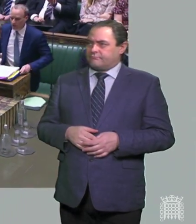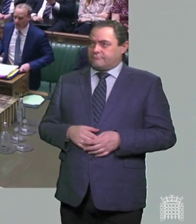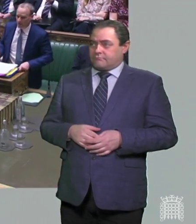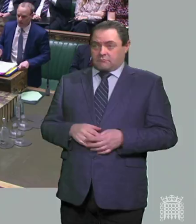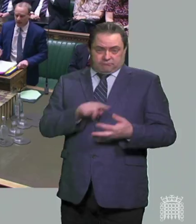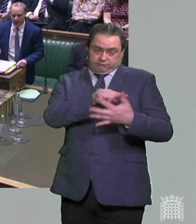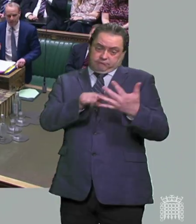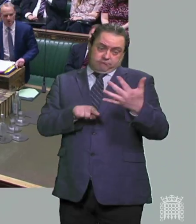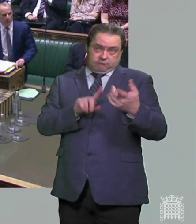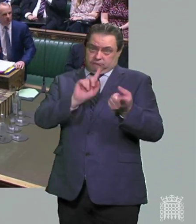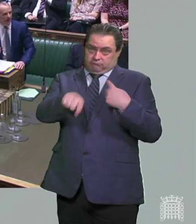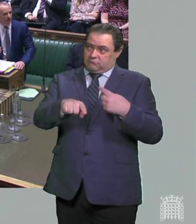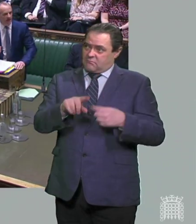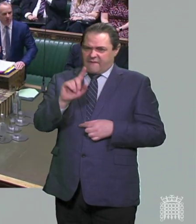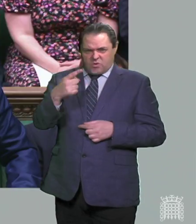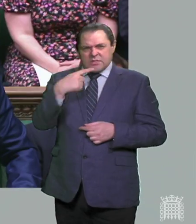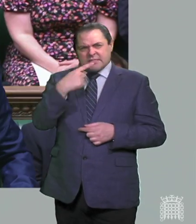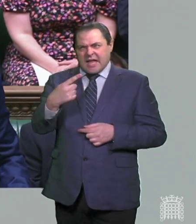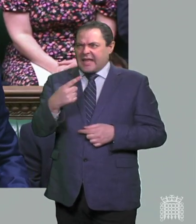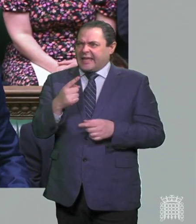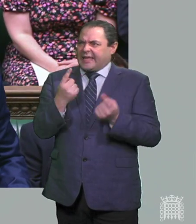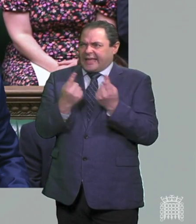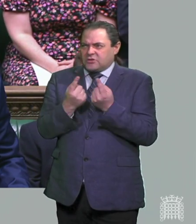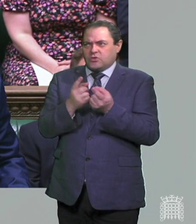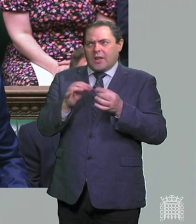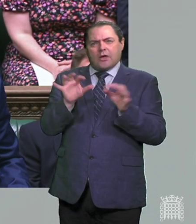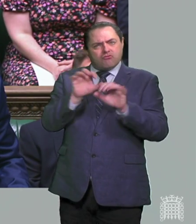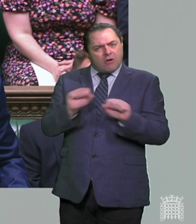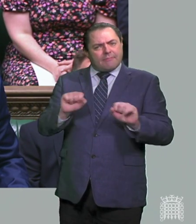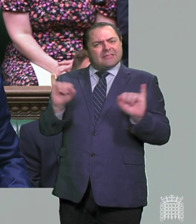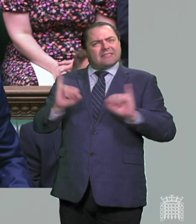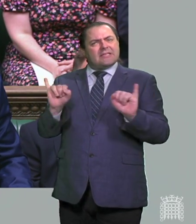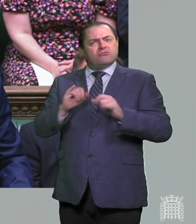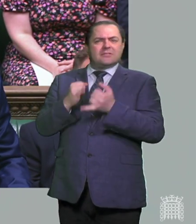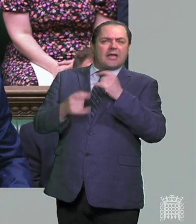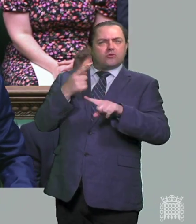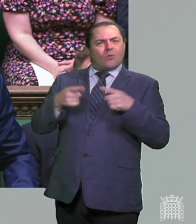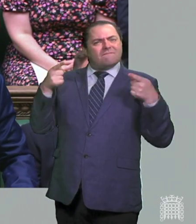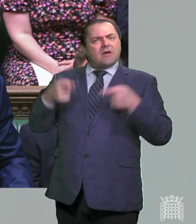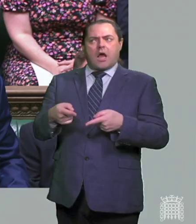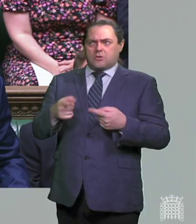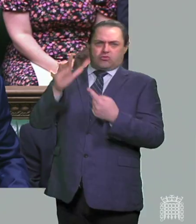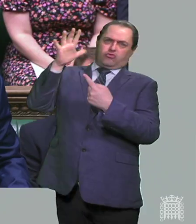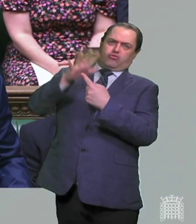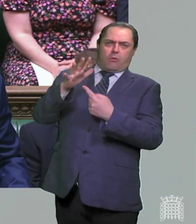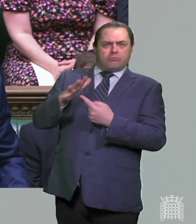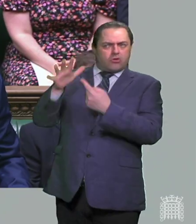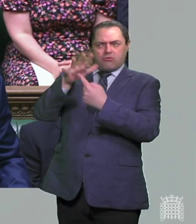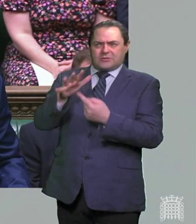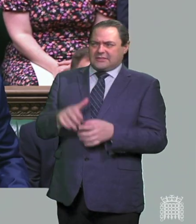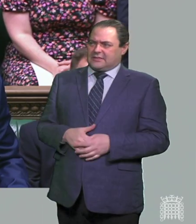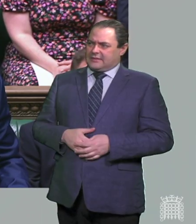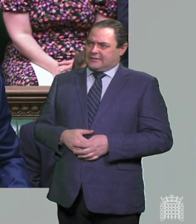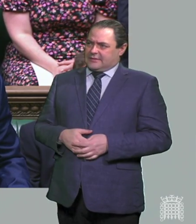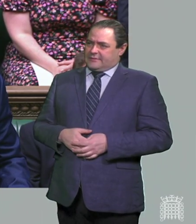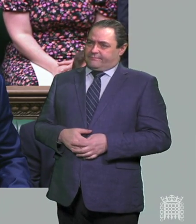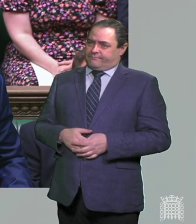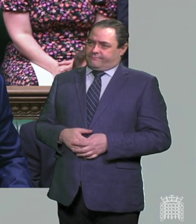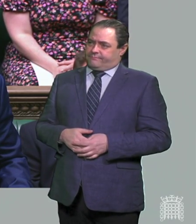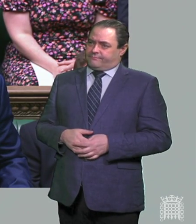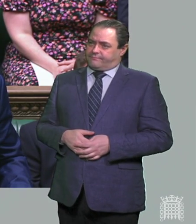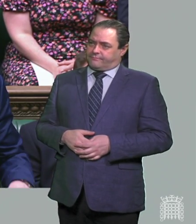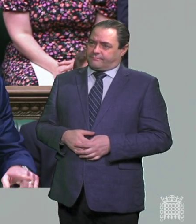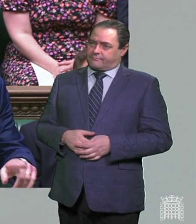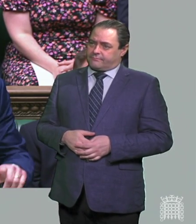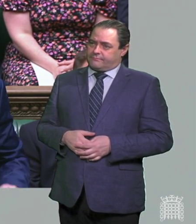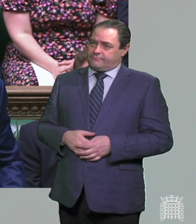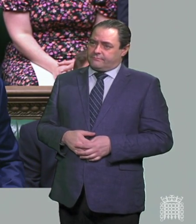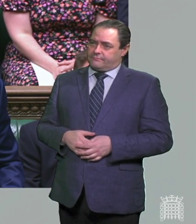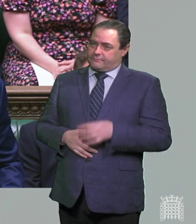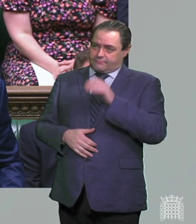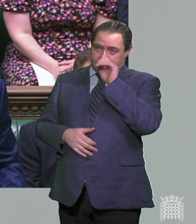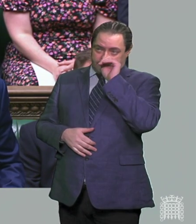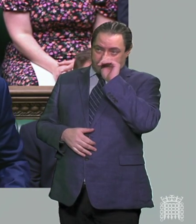I will address all those elements and first of all say that the issue of rape and serious sexual violence against women is one of our top priorities.